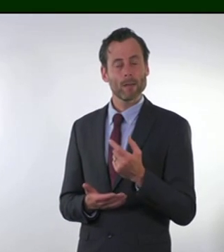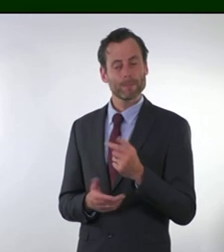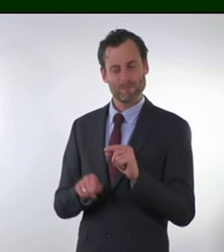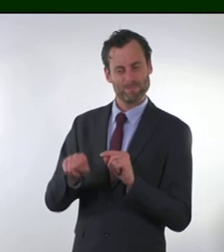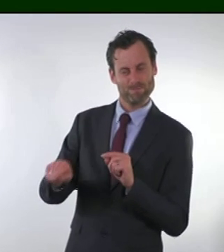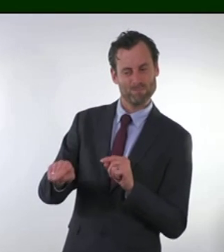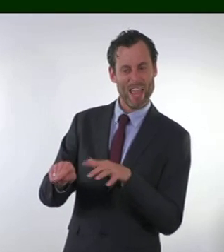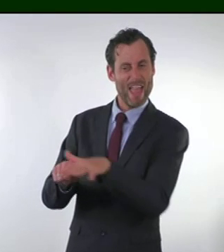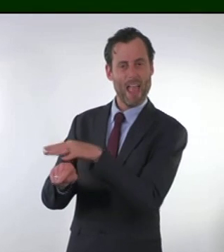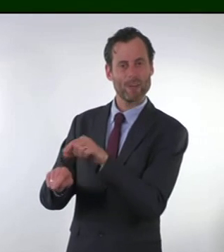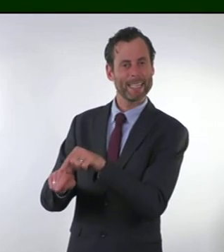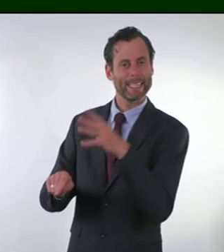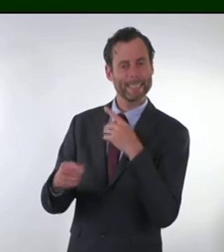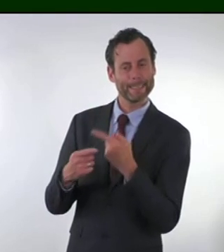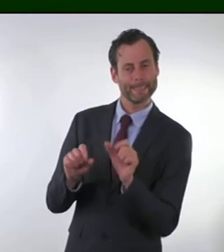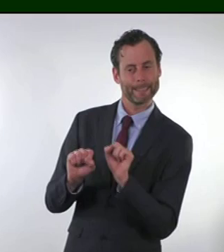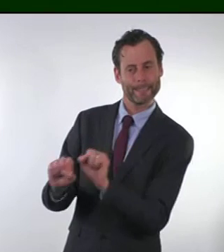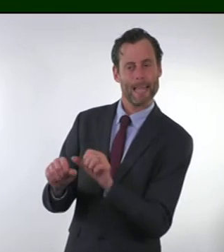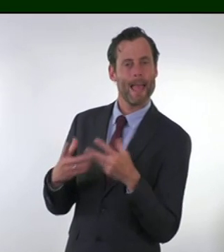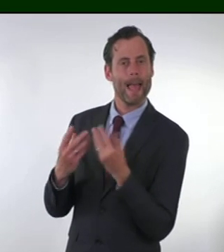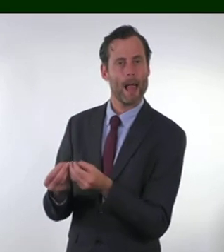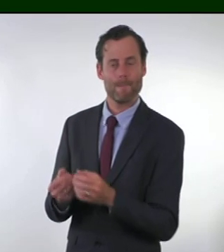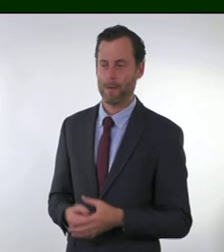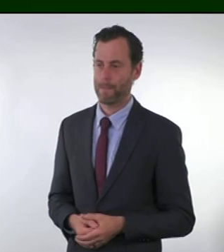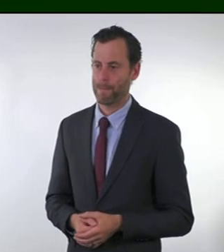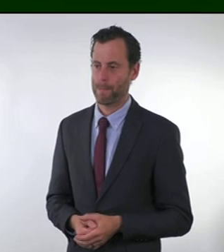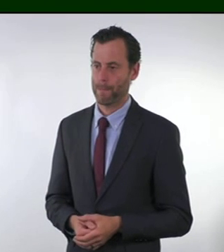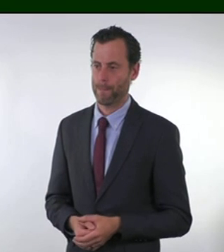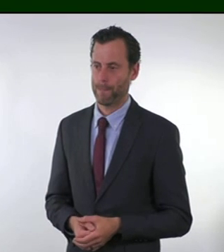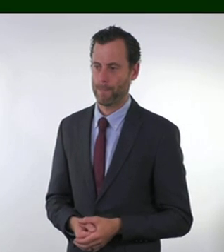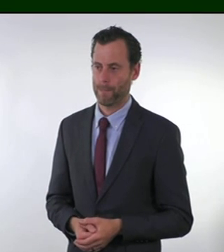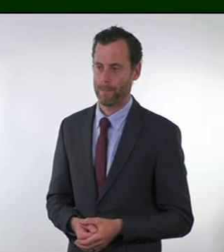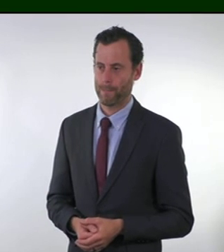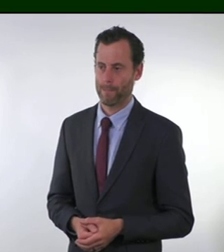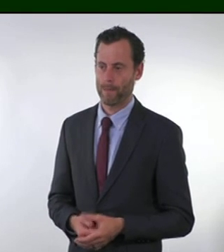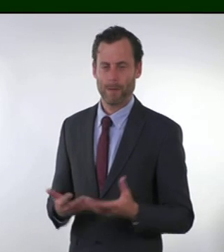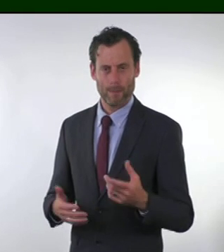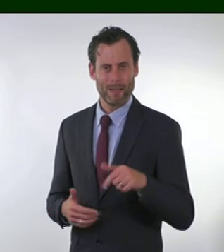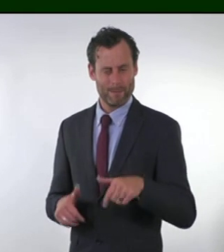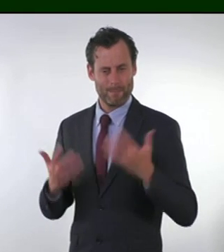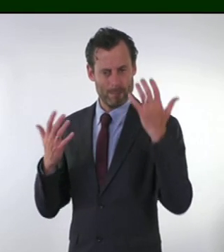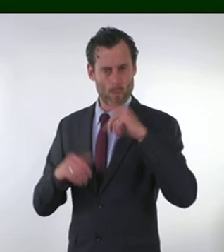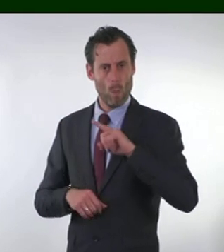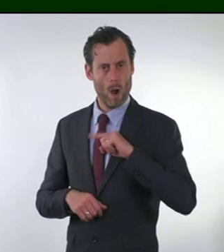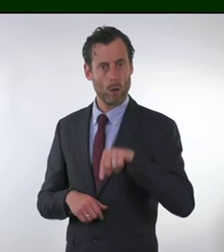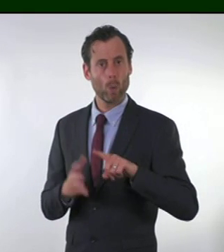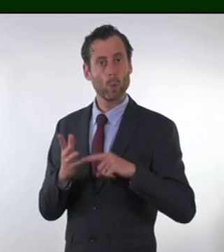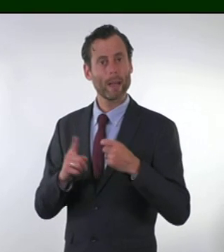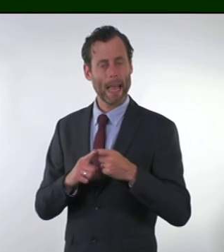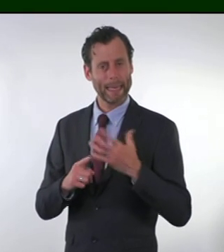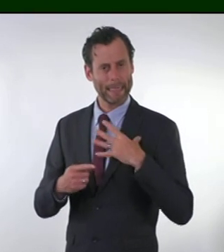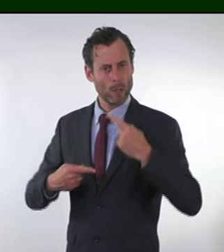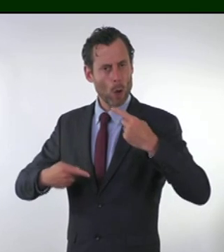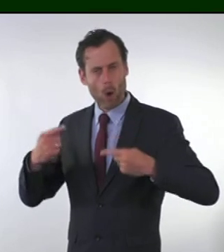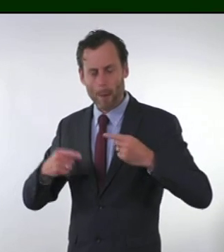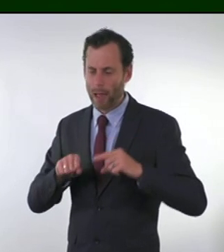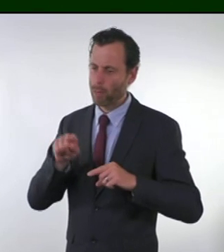In doing so, he is gambling with an important industry and making the UK less competitive compared with countries such as Germany, France and the United States.